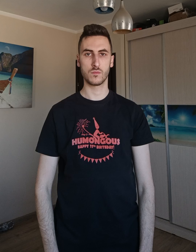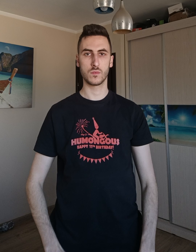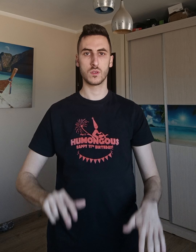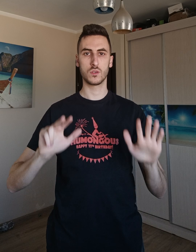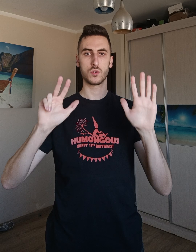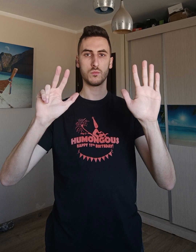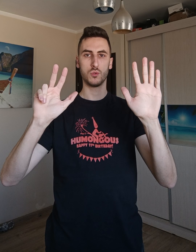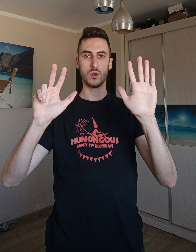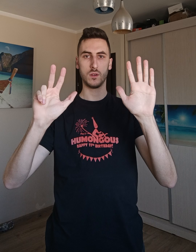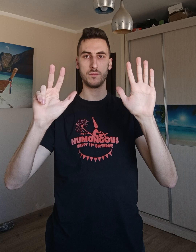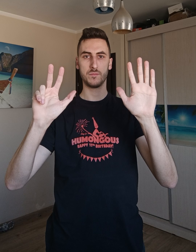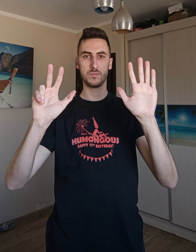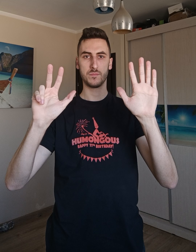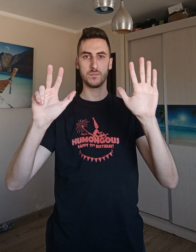שמונה